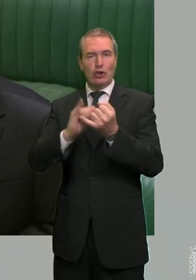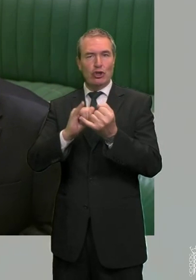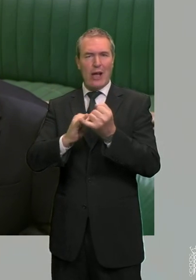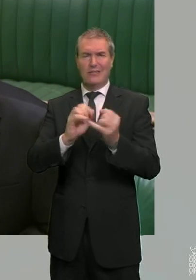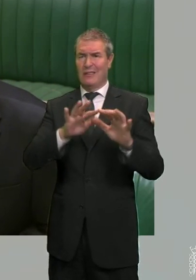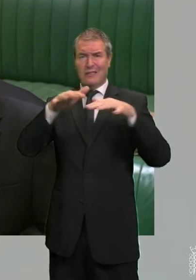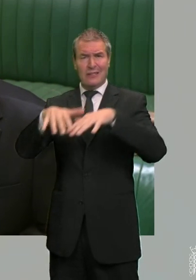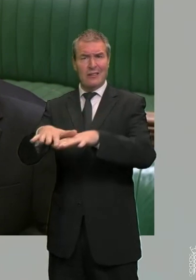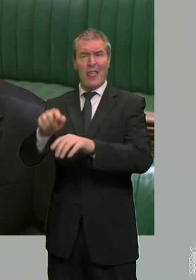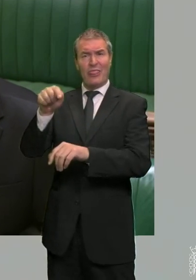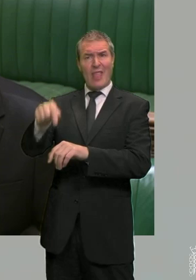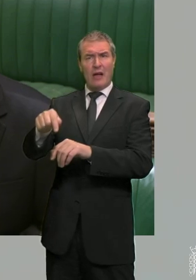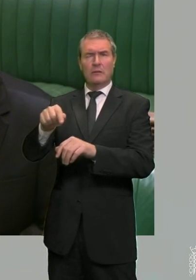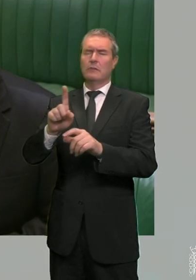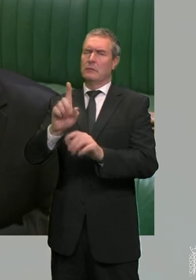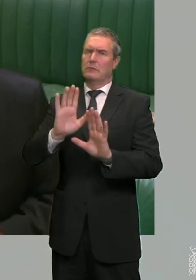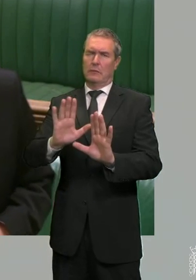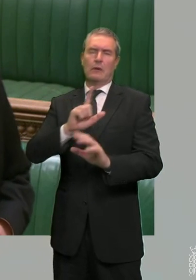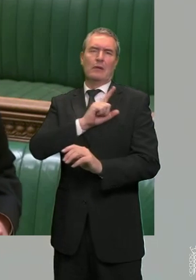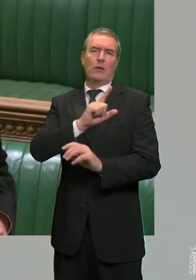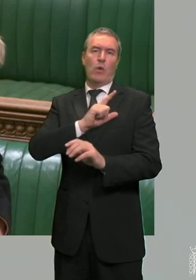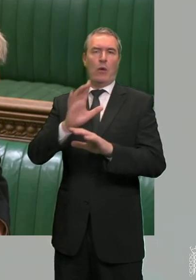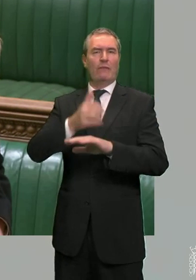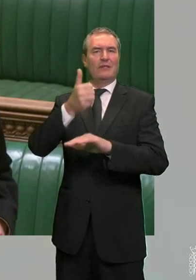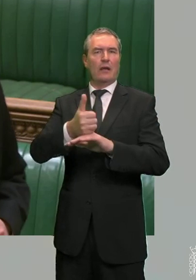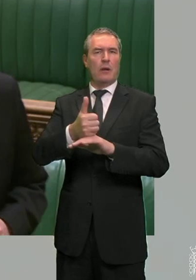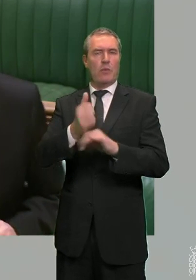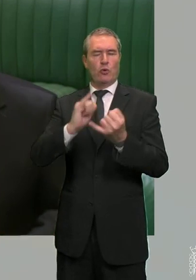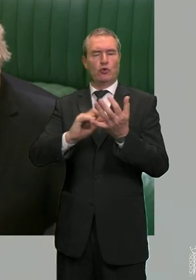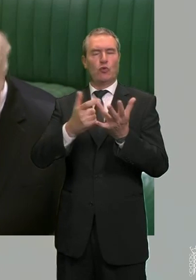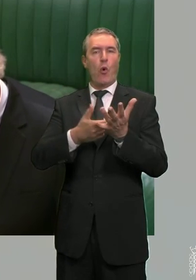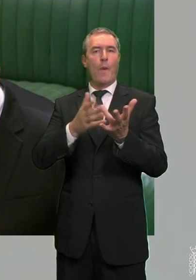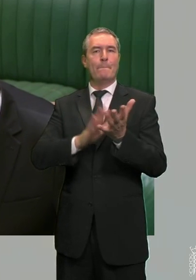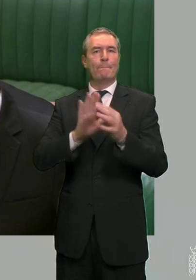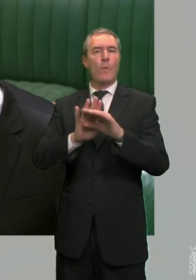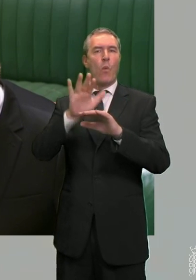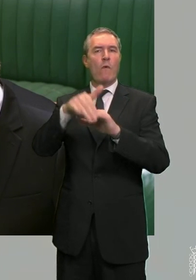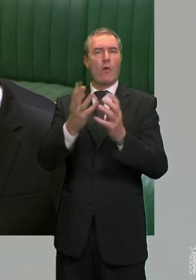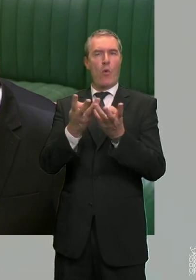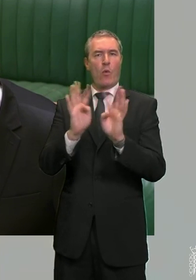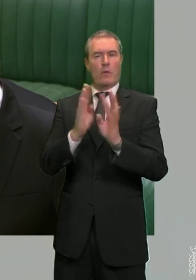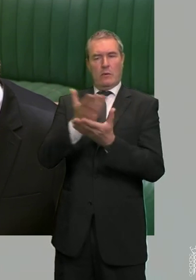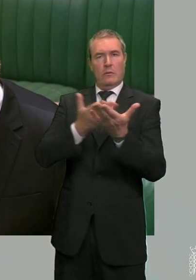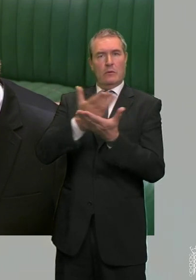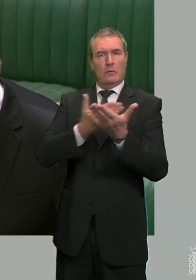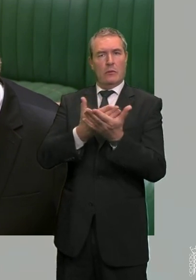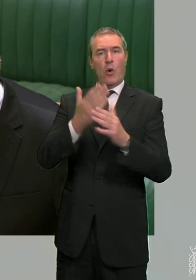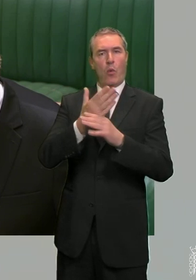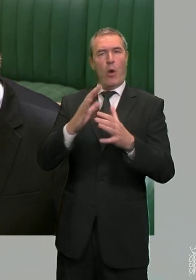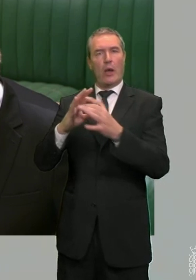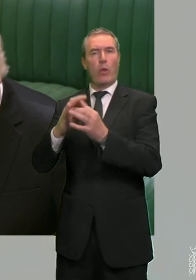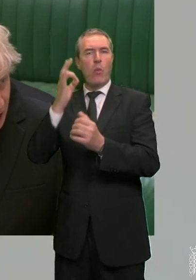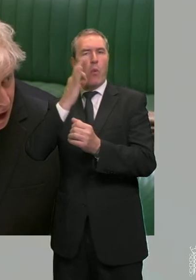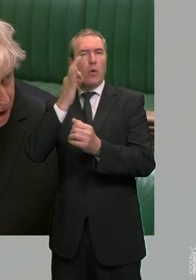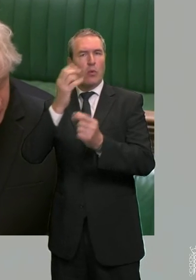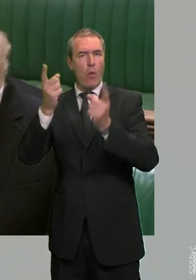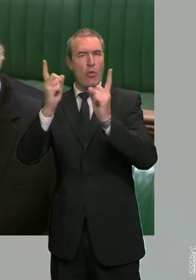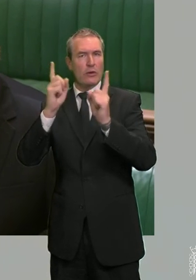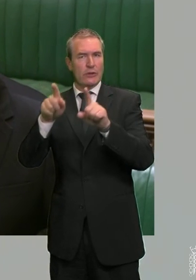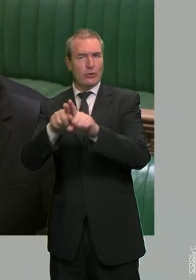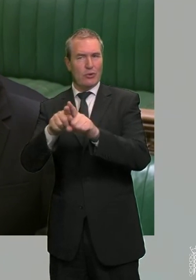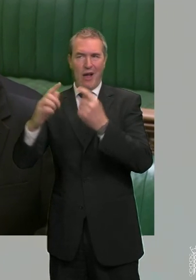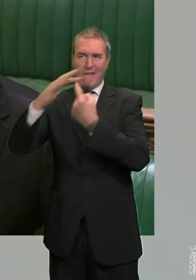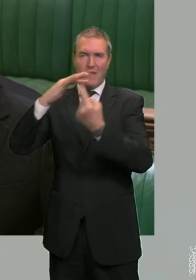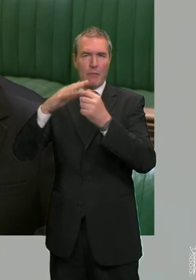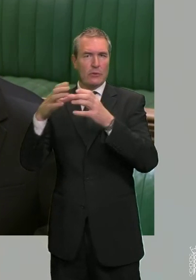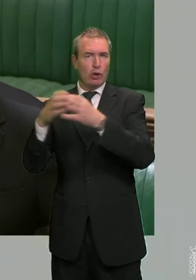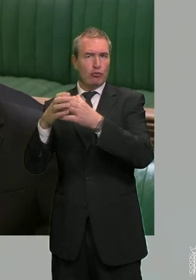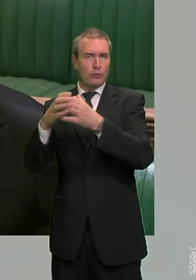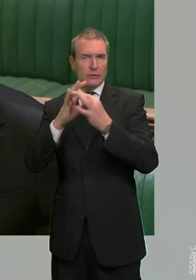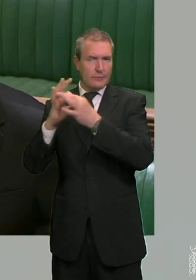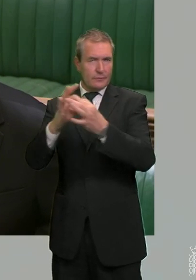That is why we have set up the storm overflows taskforce to address the matter, working with the water industry, regulators and environmental groups.